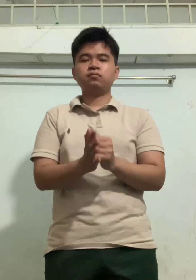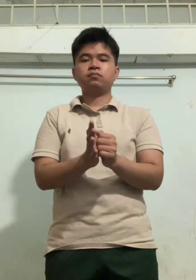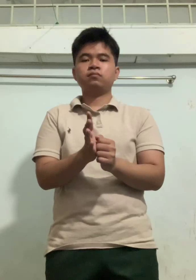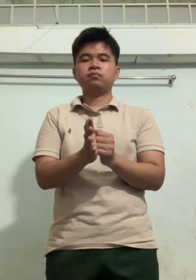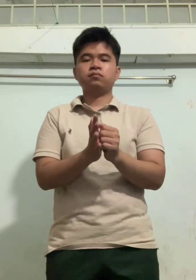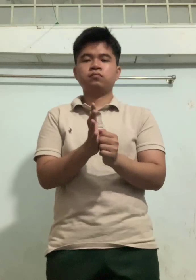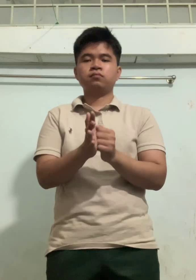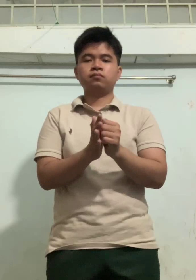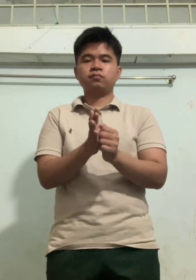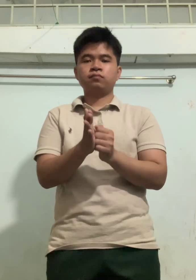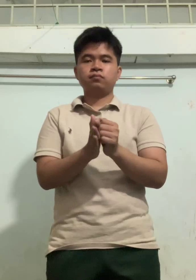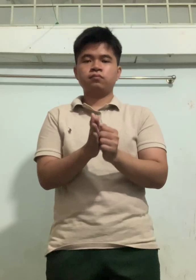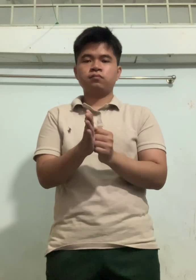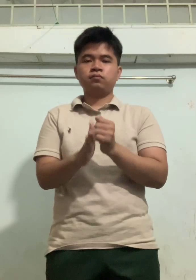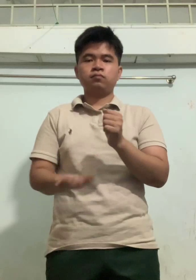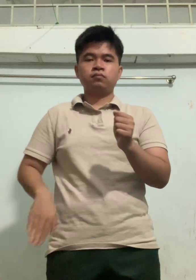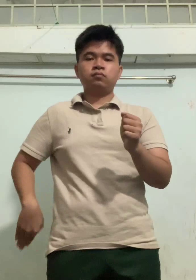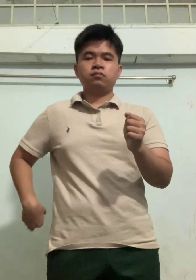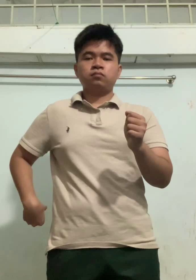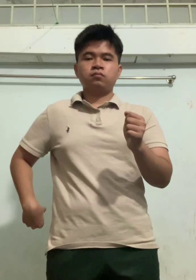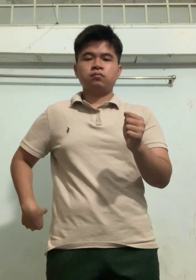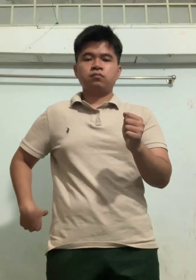thang sau